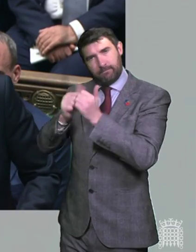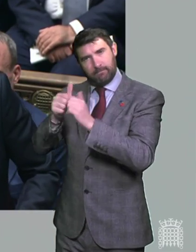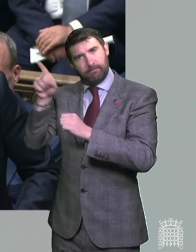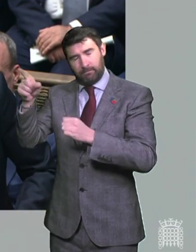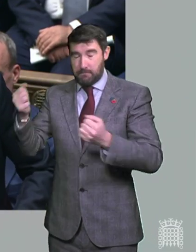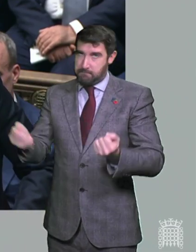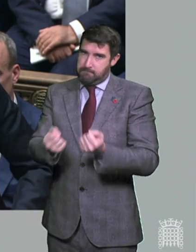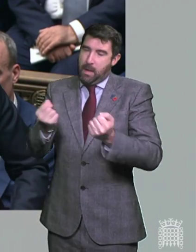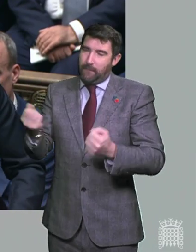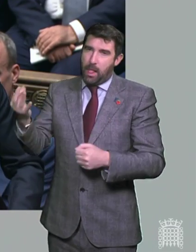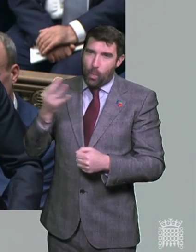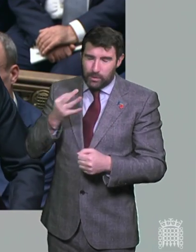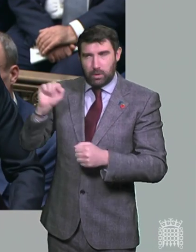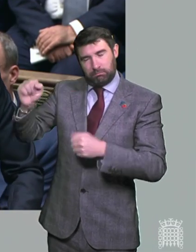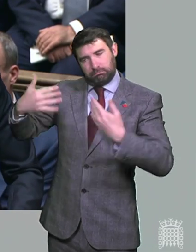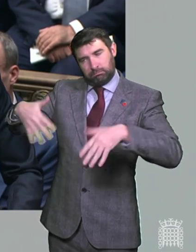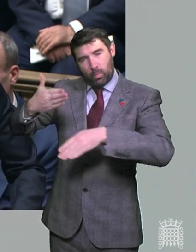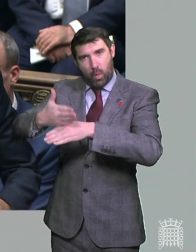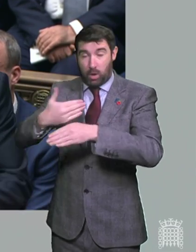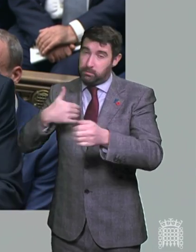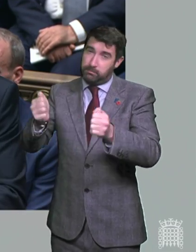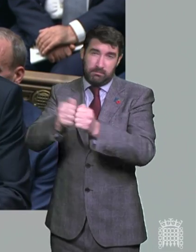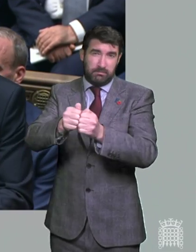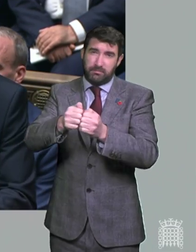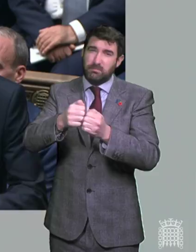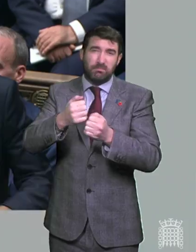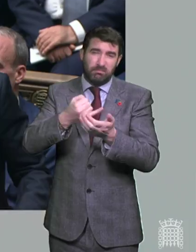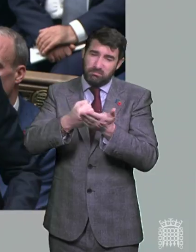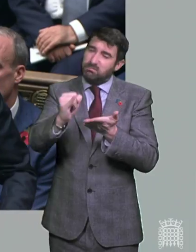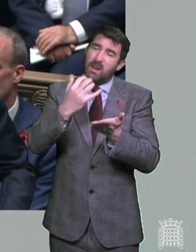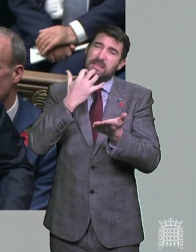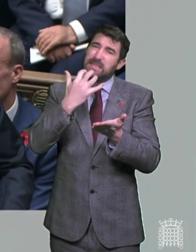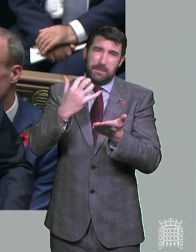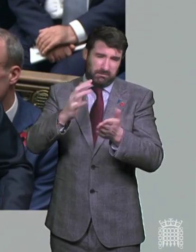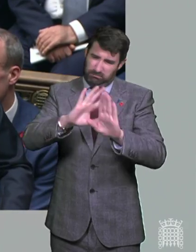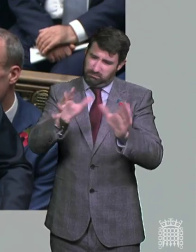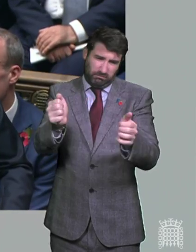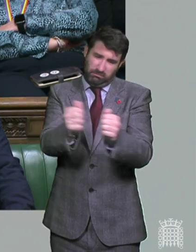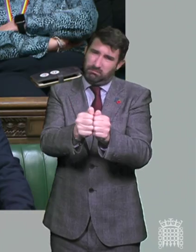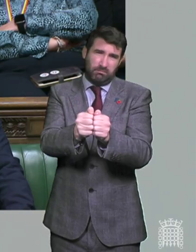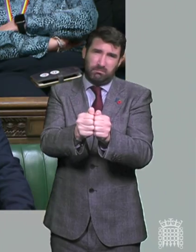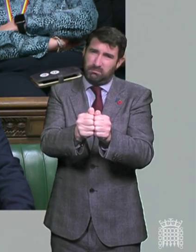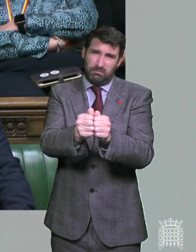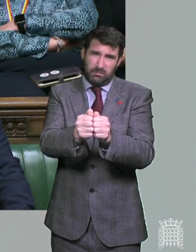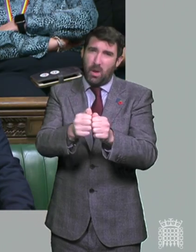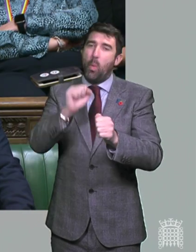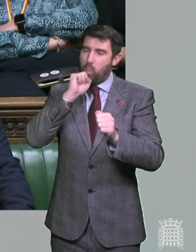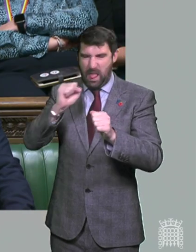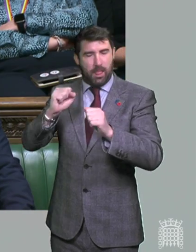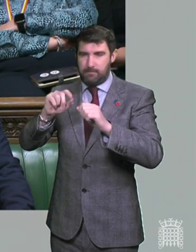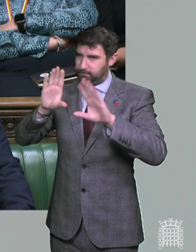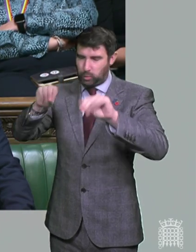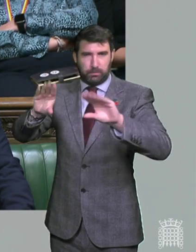I completely agree that antisemitism has no place in our society, and we are taking a strong lead in tackling it in all forms.